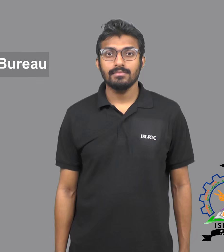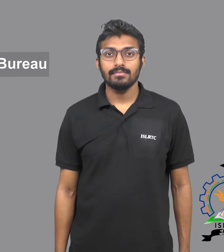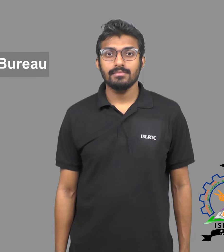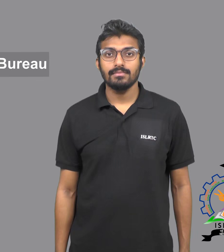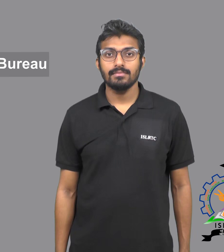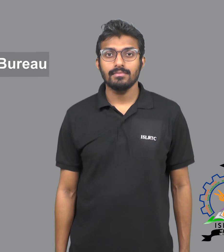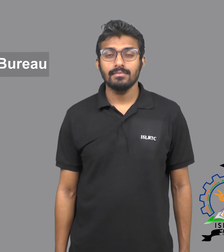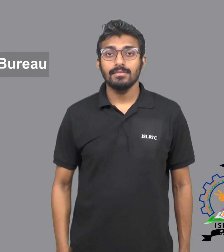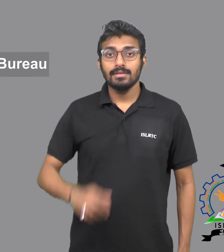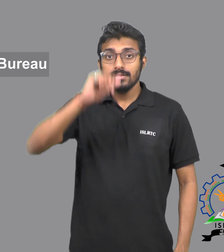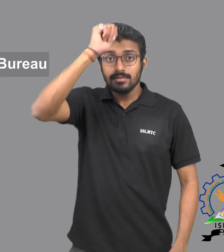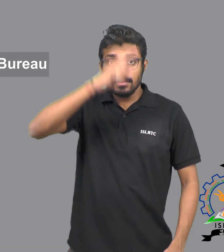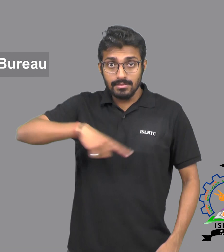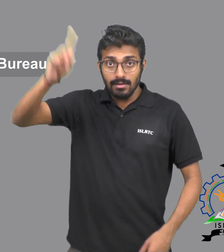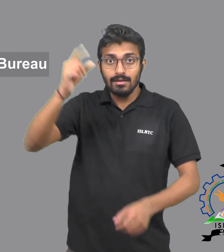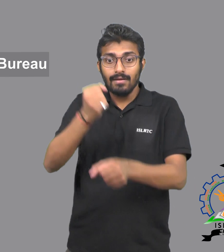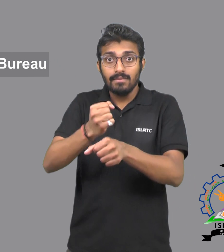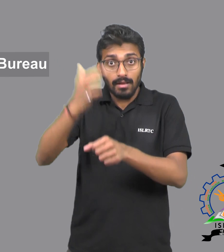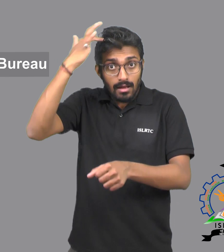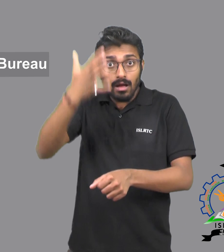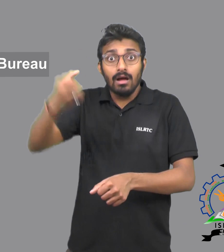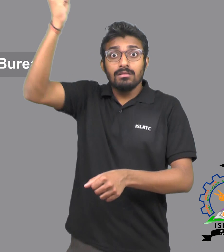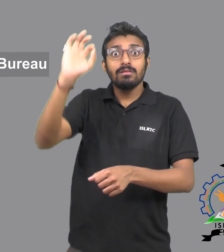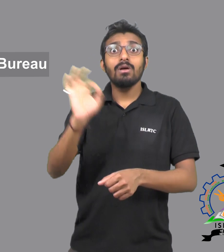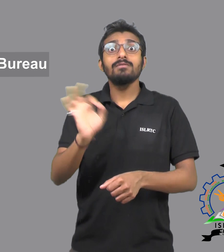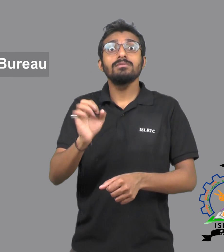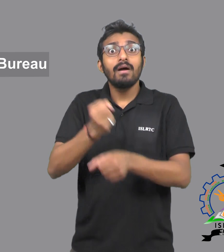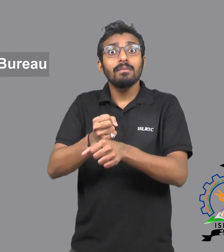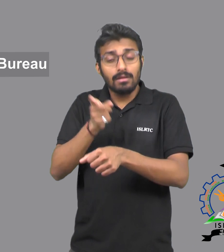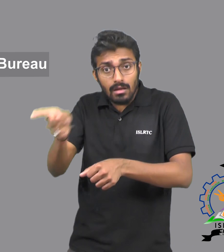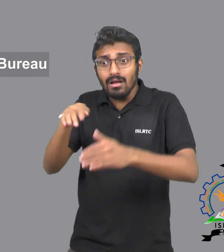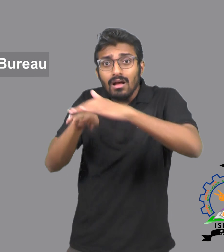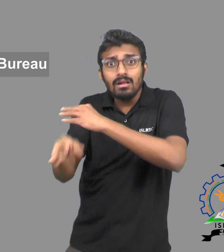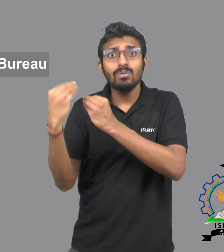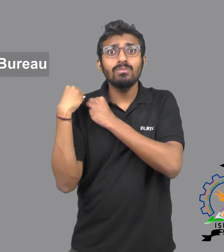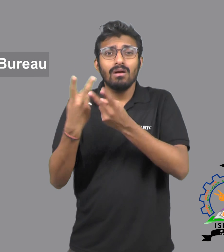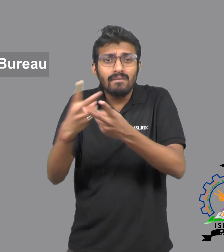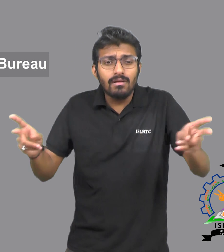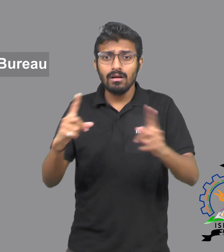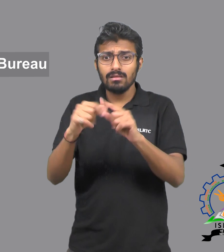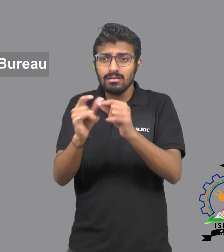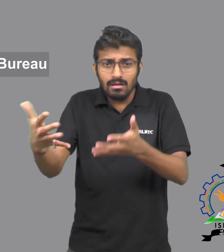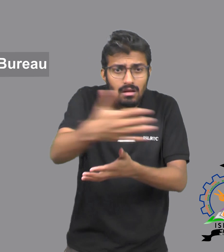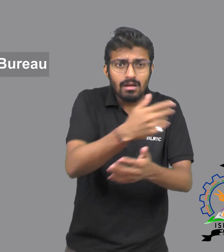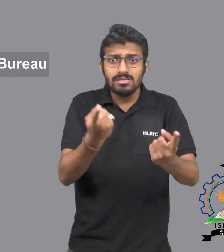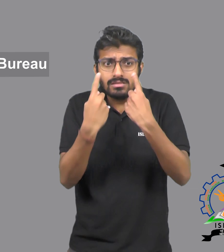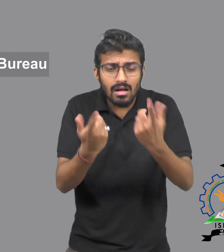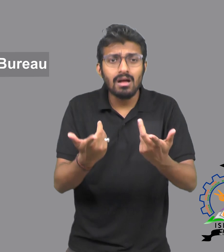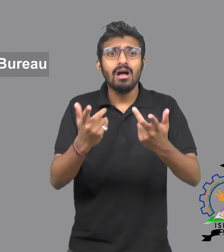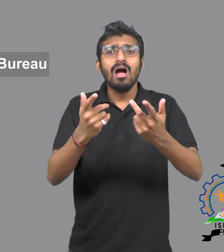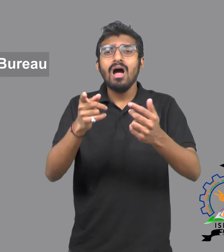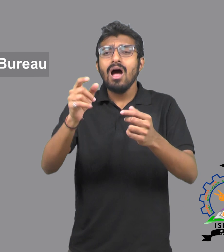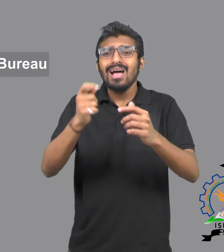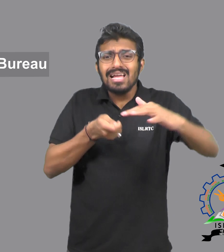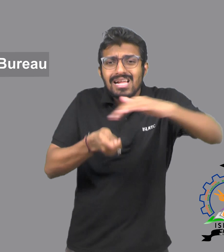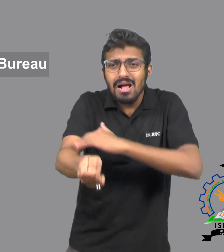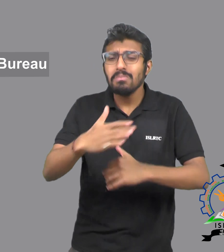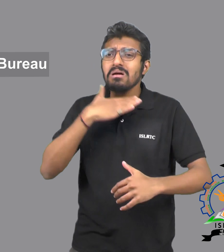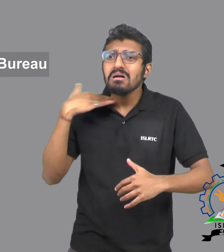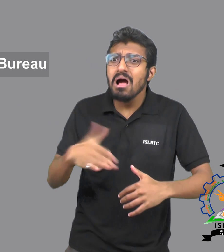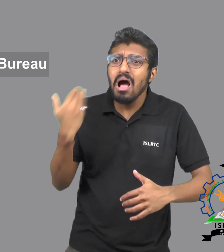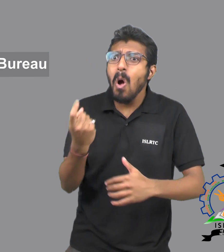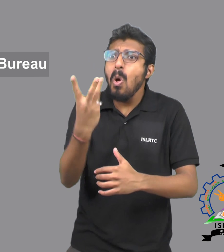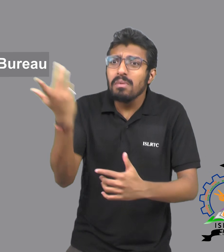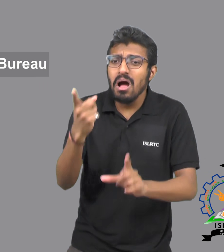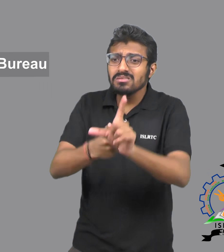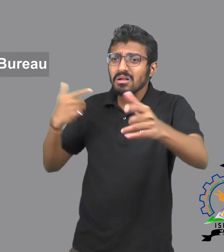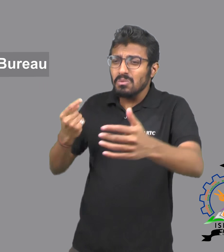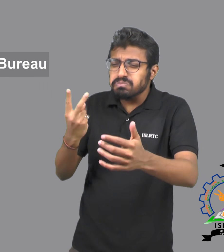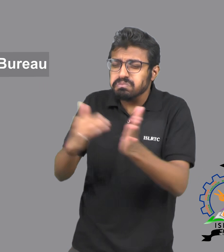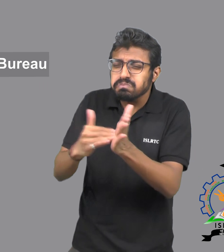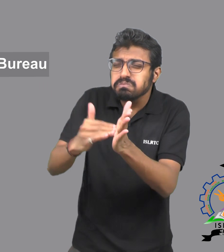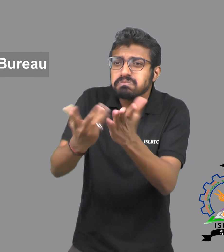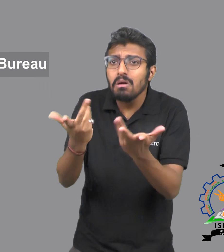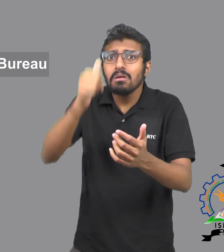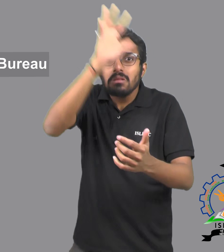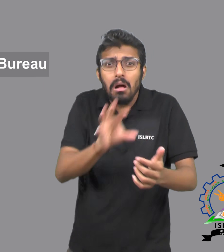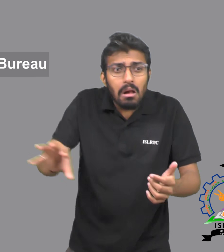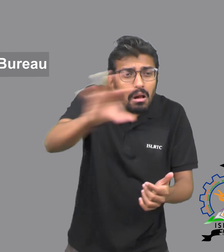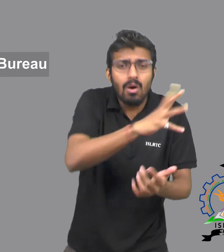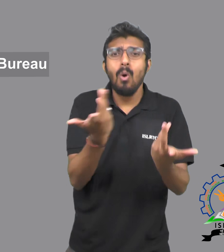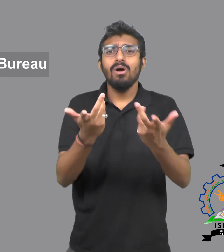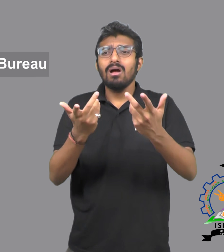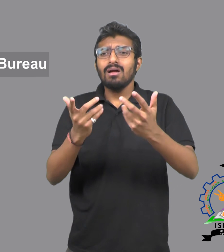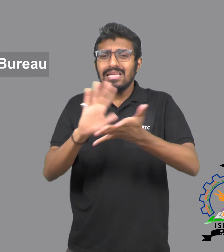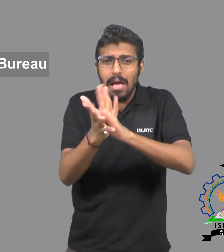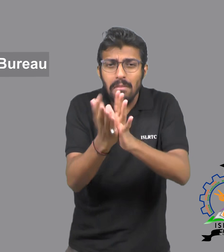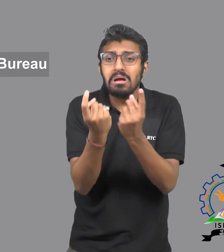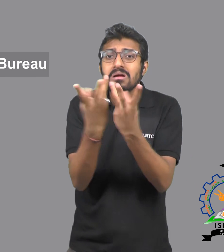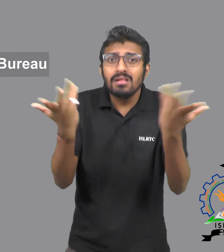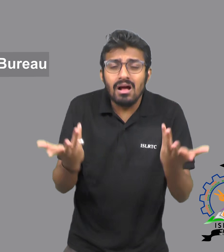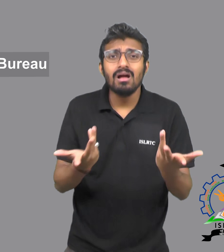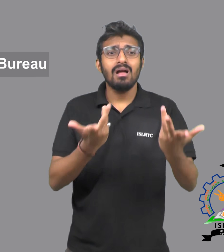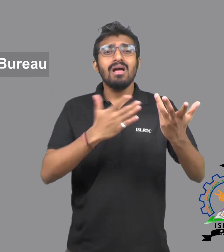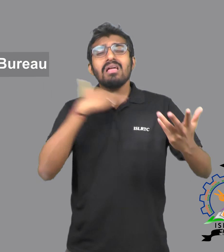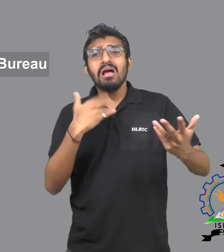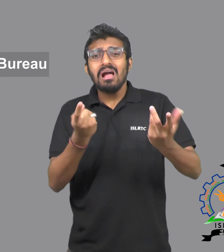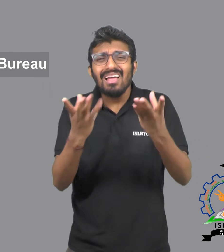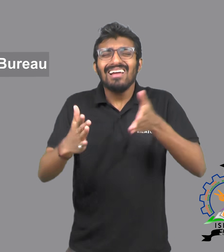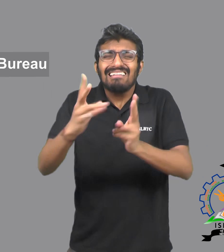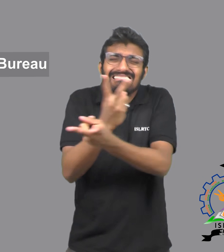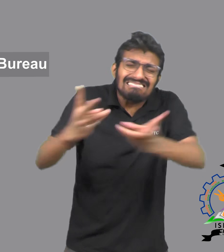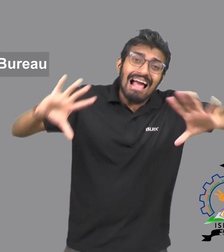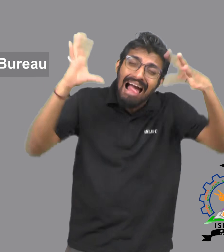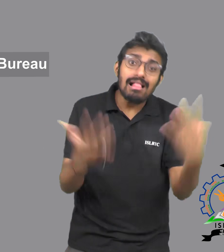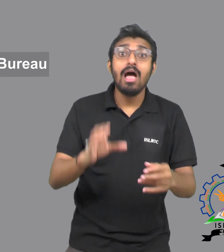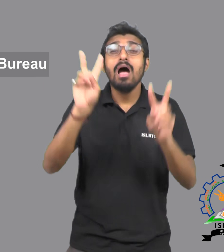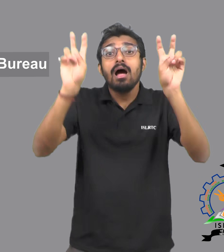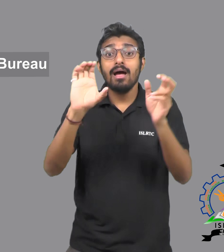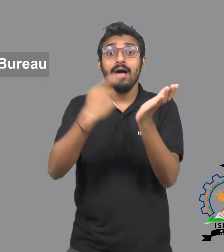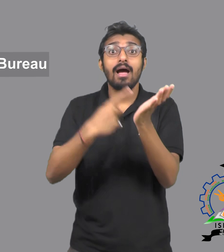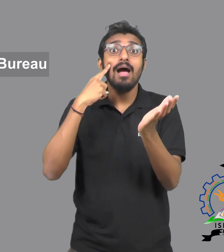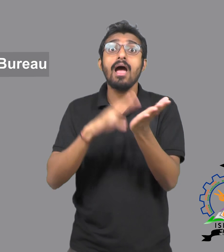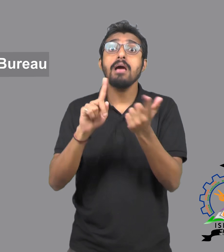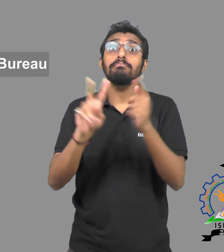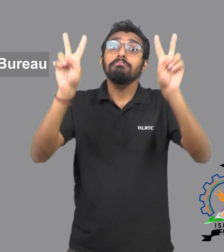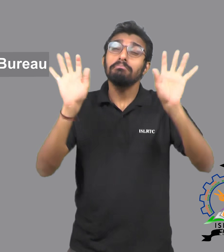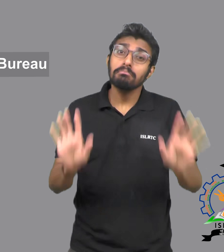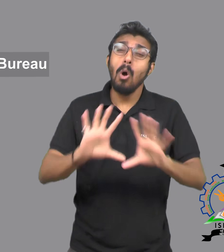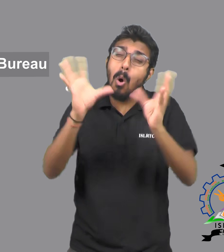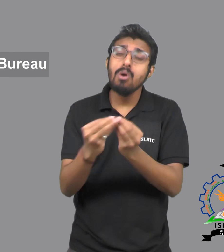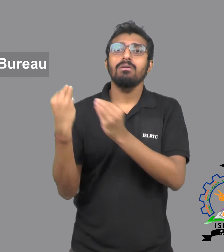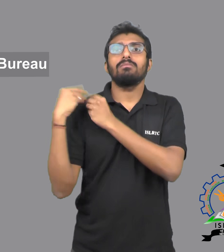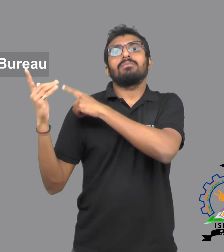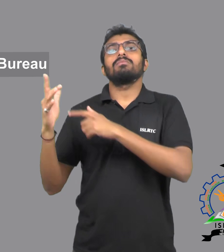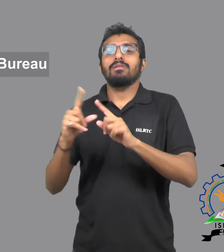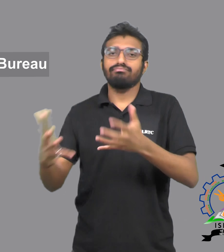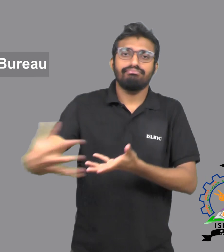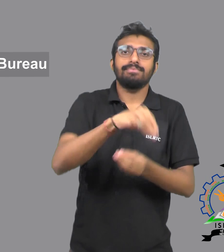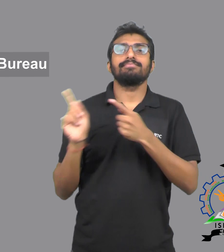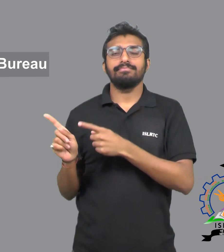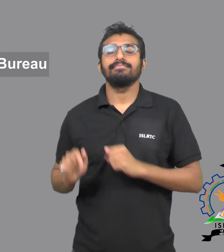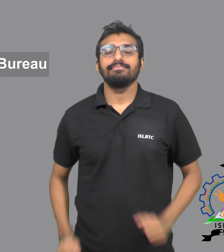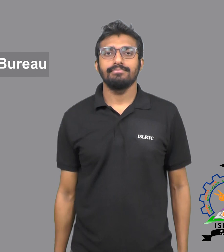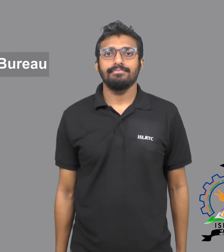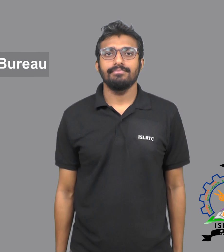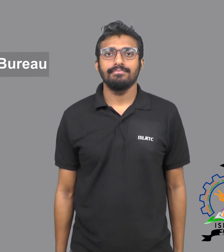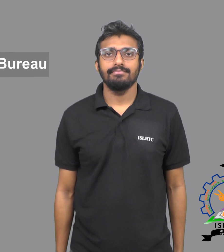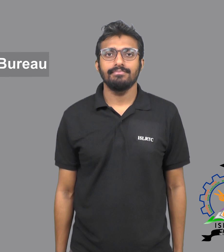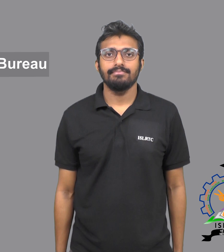National Crime Records Bureau